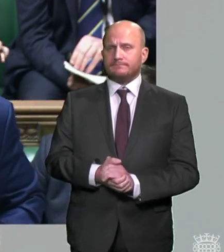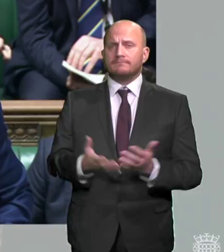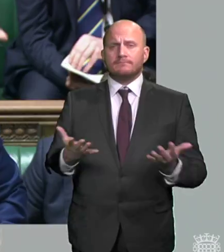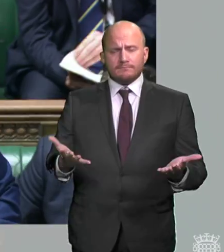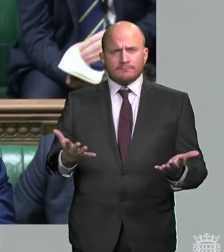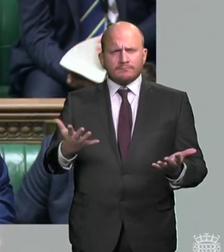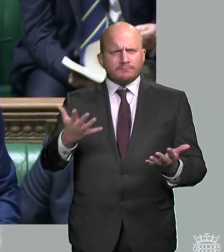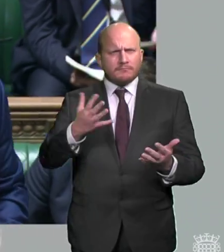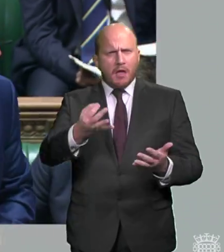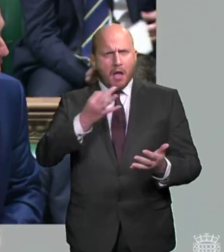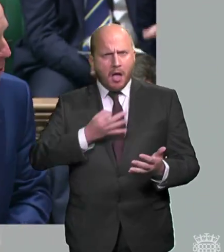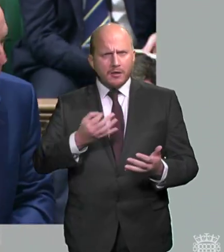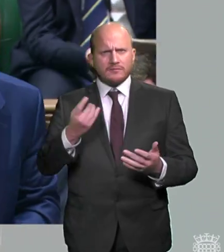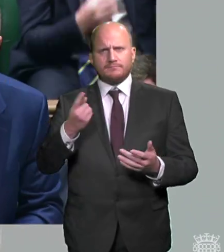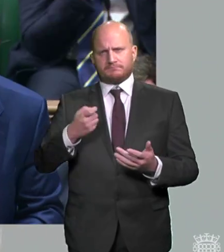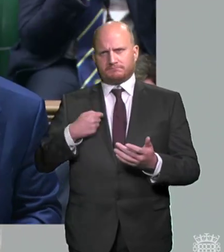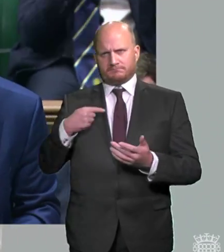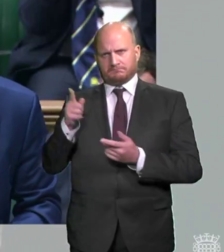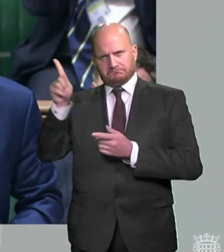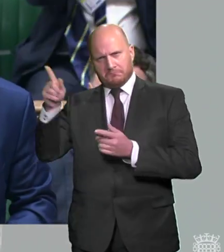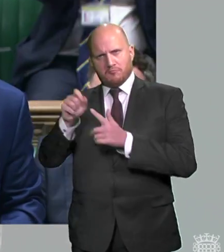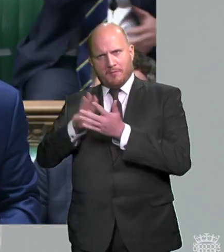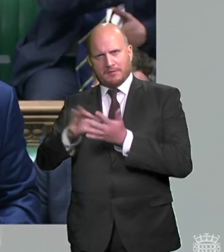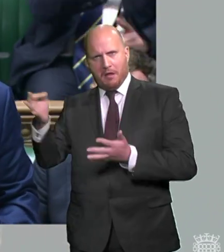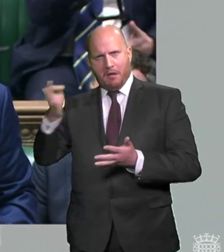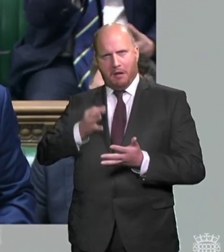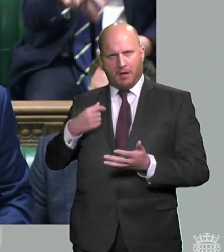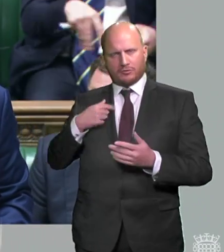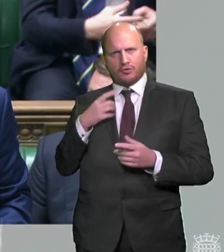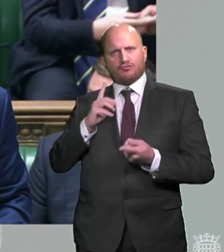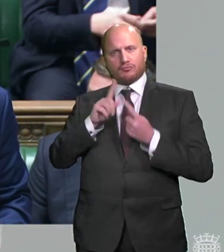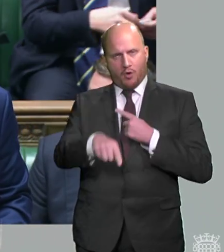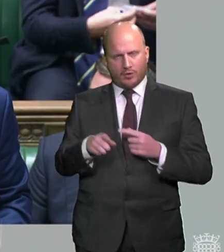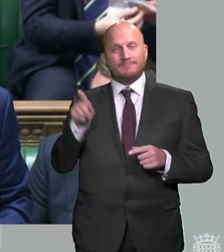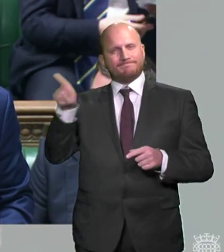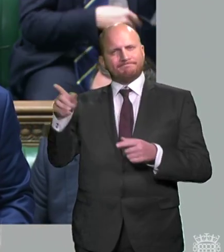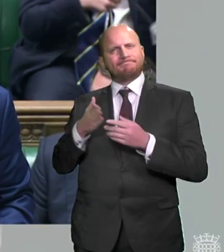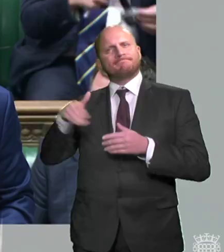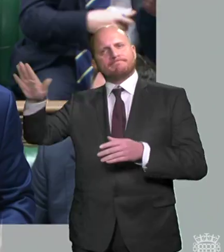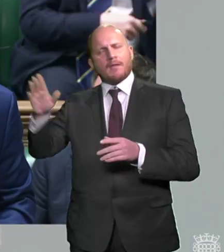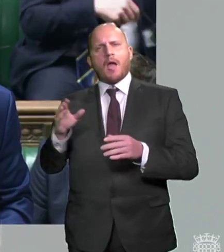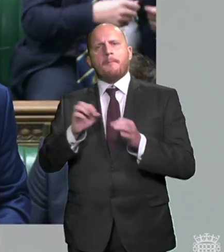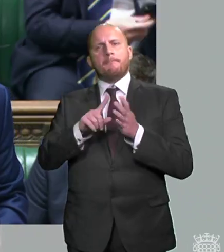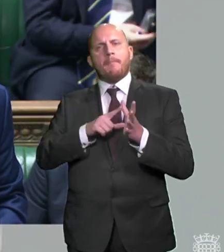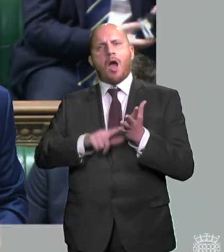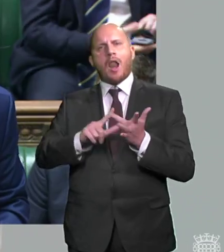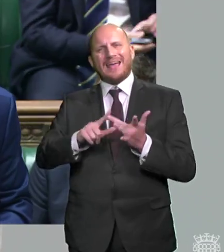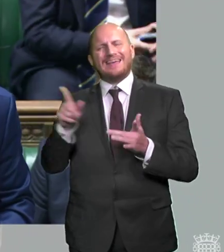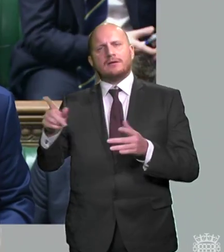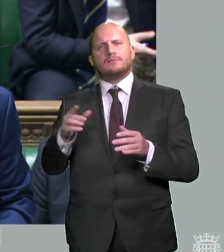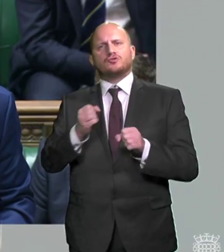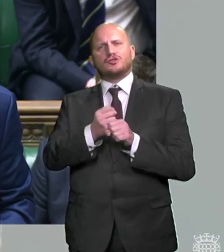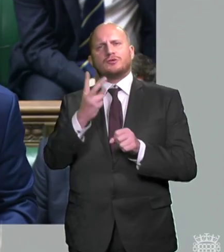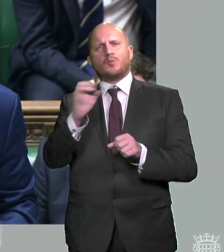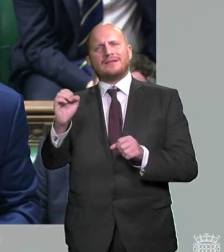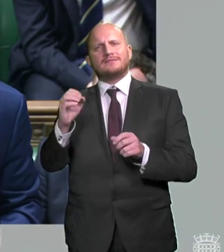I have been asked to respond on behalf of my right honourable Friend the Prime Minister, who is attending the G20 leaders’ summit in Bali.